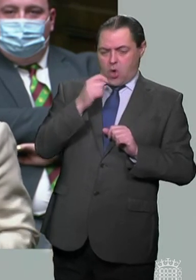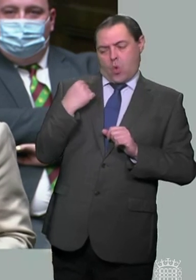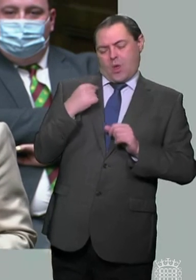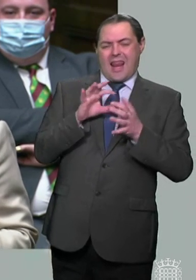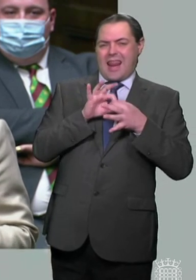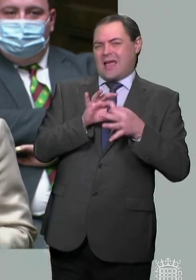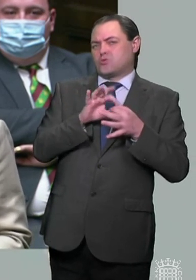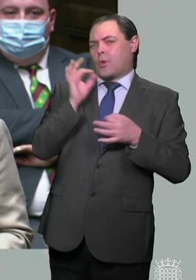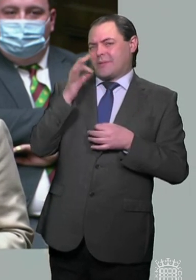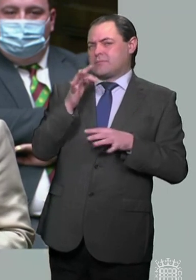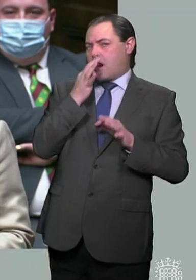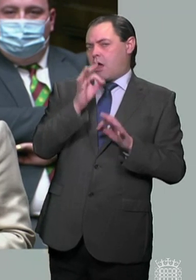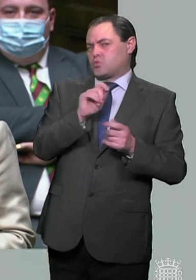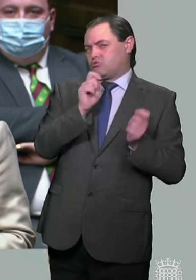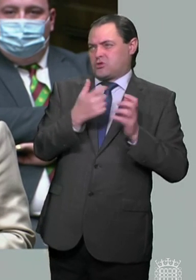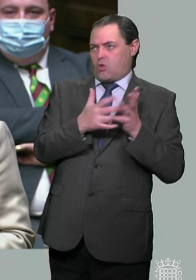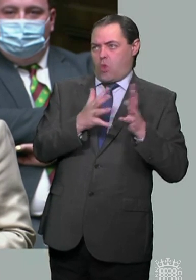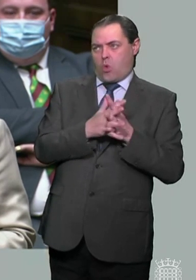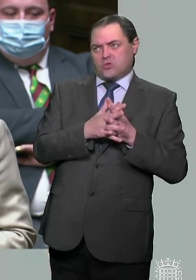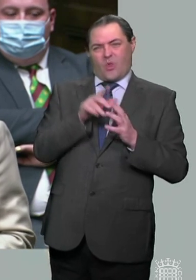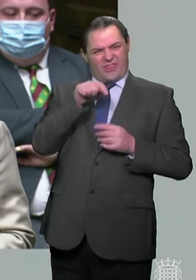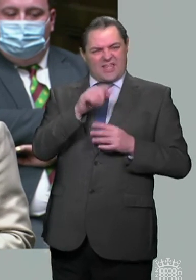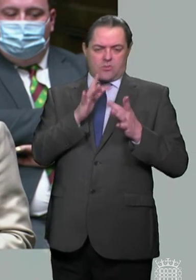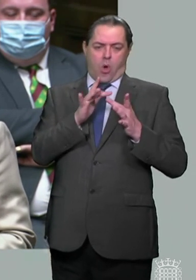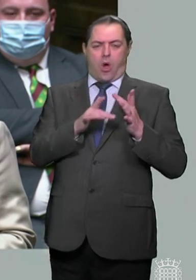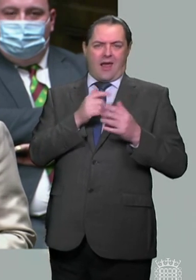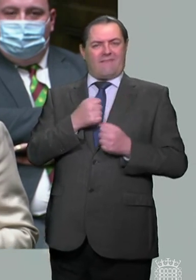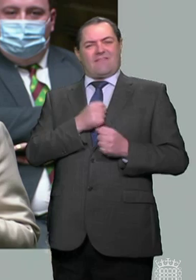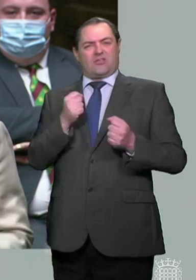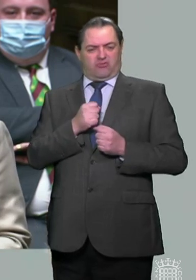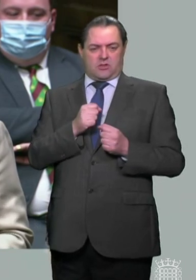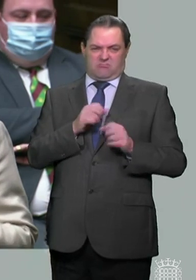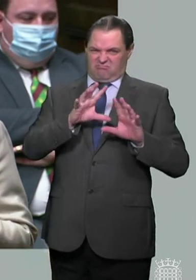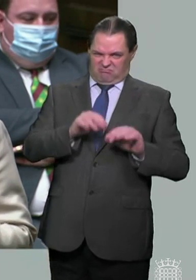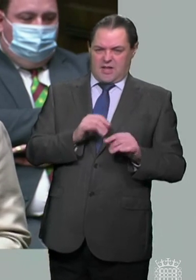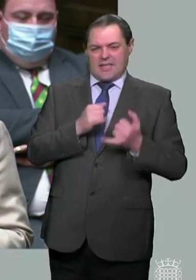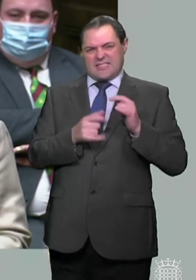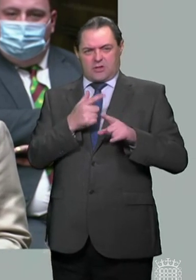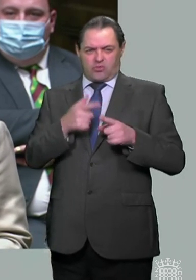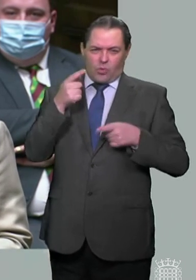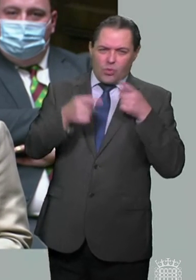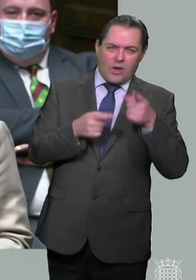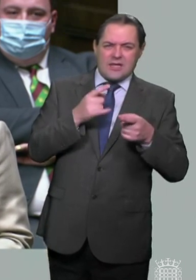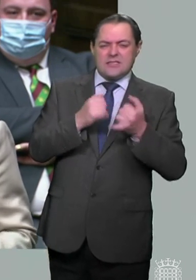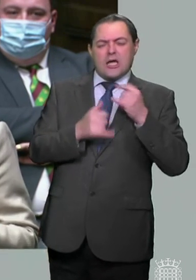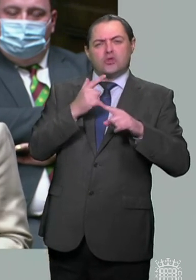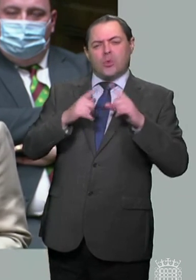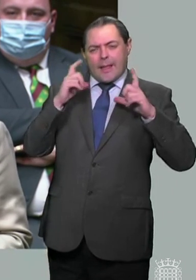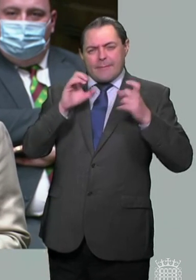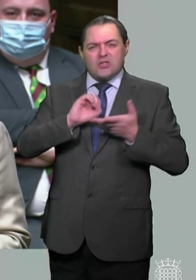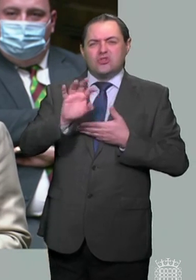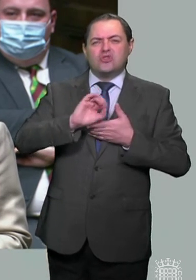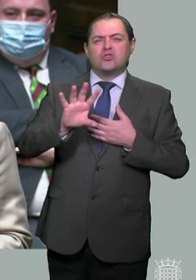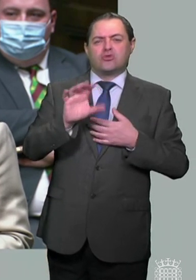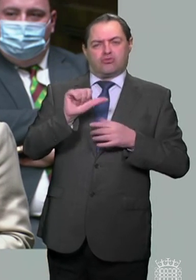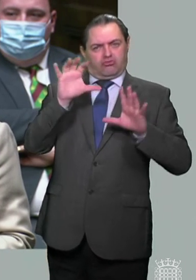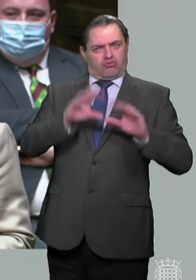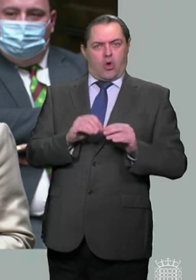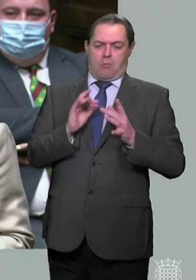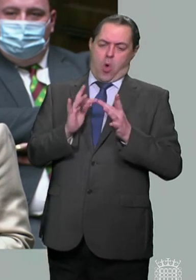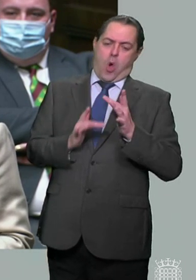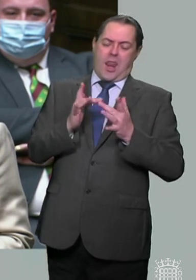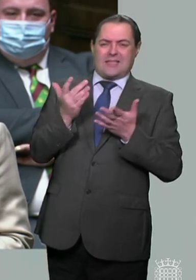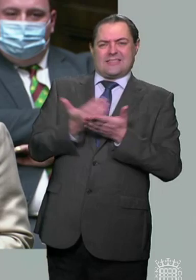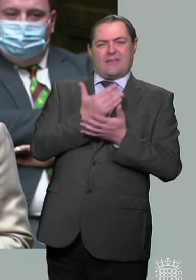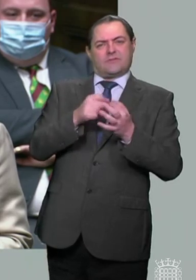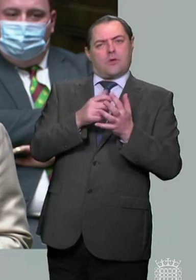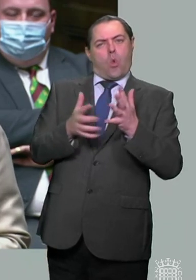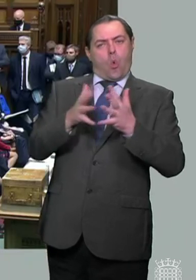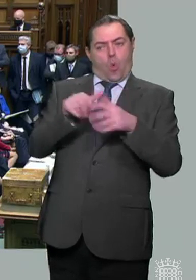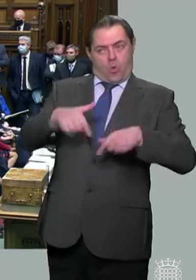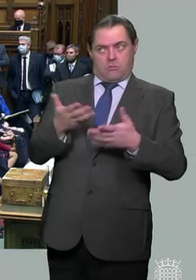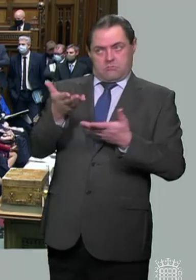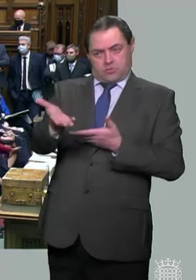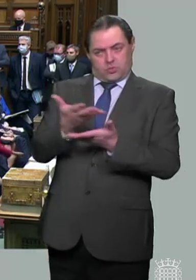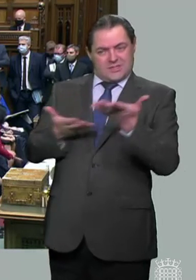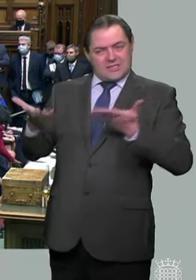Will he support outlawing cyber-flashing and other forms of sexual image abuse online when the forthcoming Online Safety Bill comes to the House?